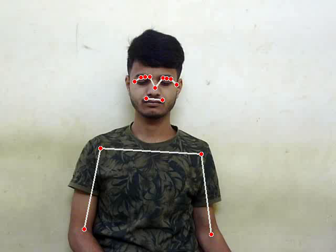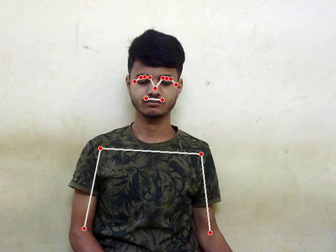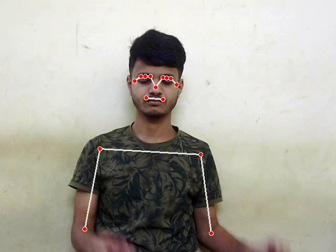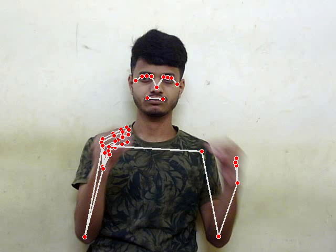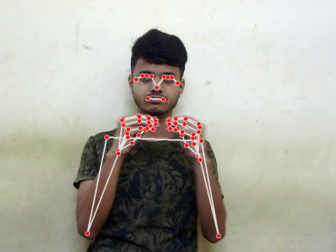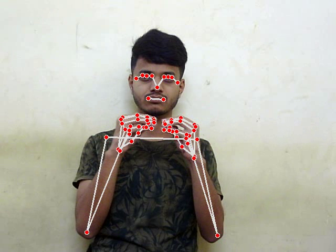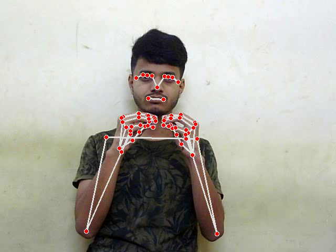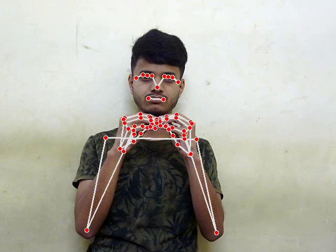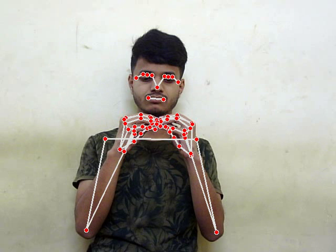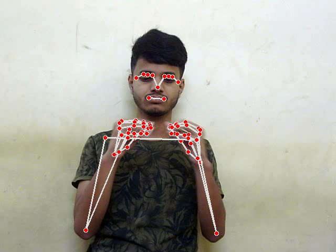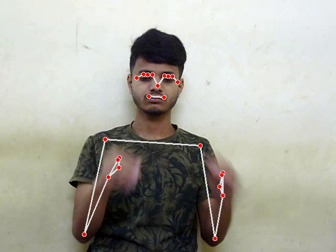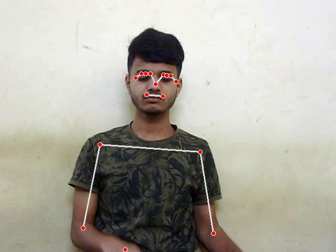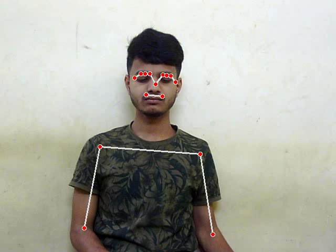more